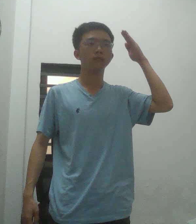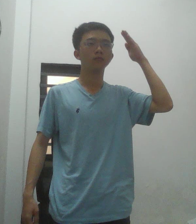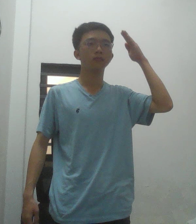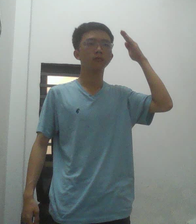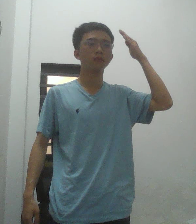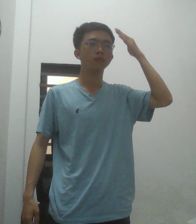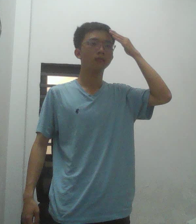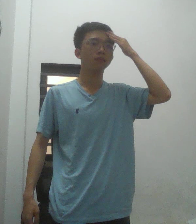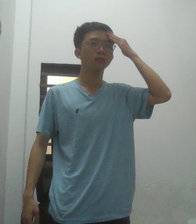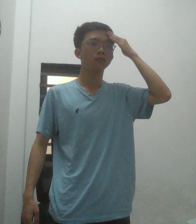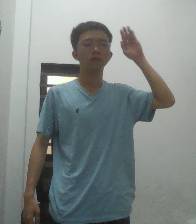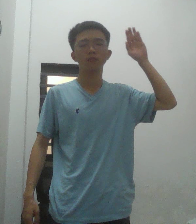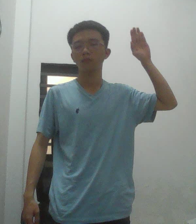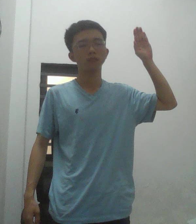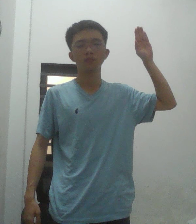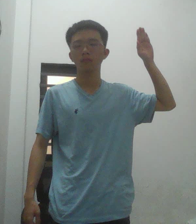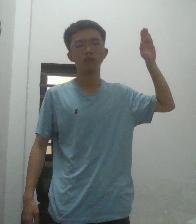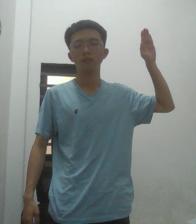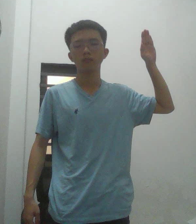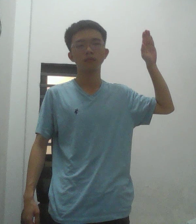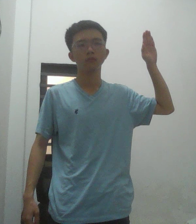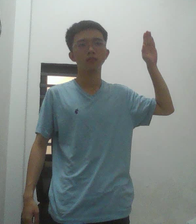khong biet